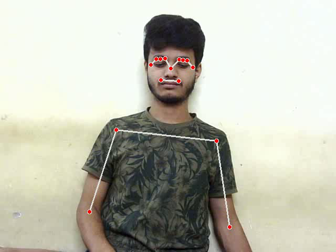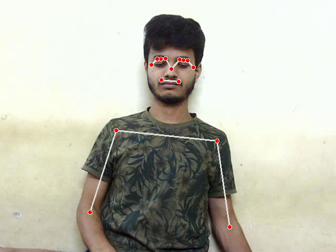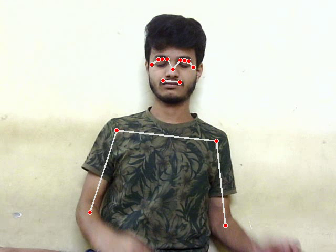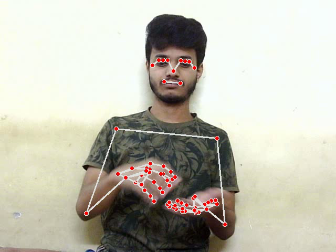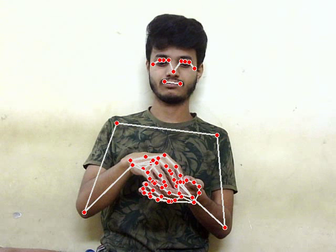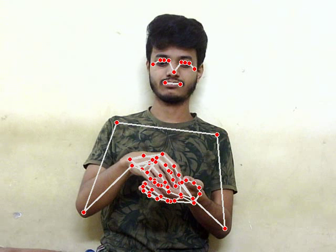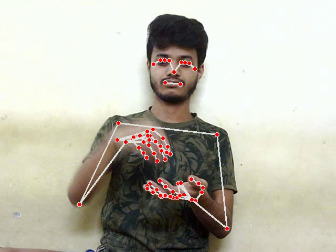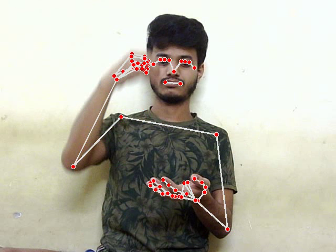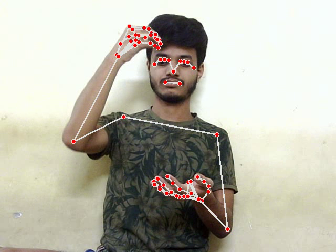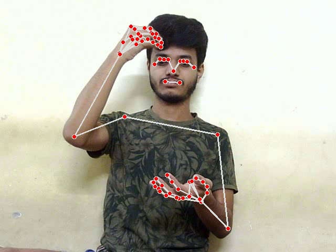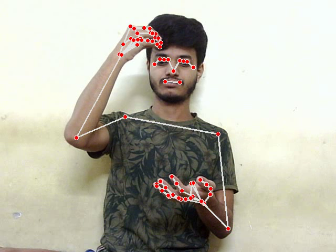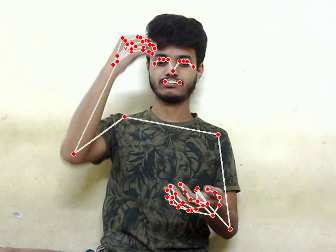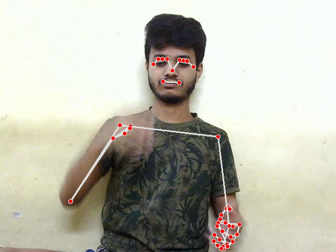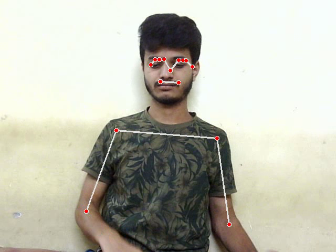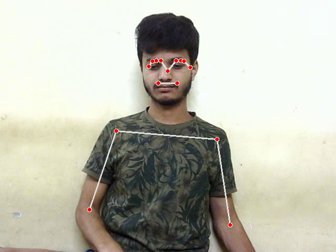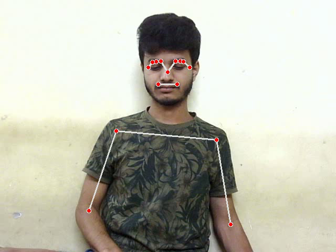learn